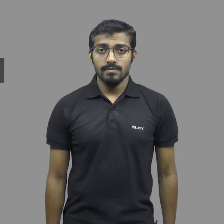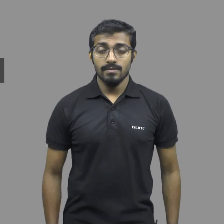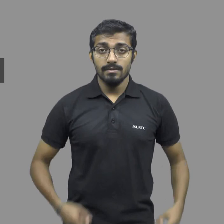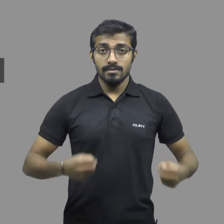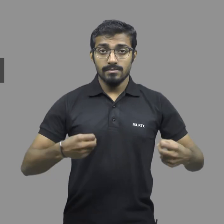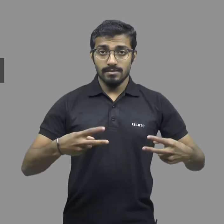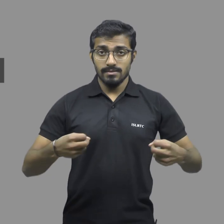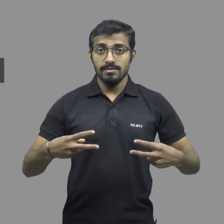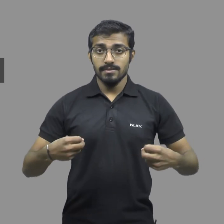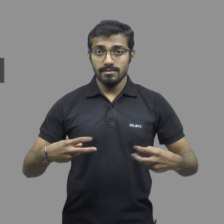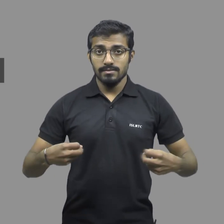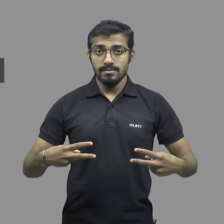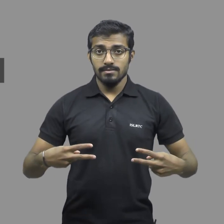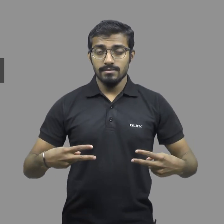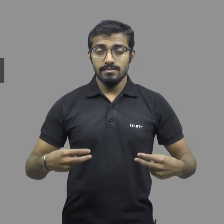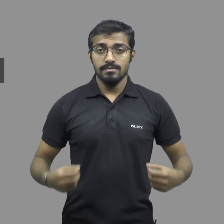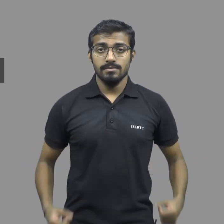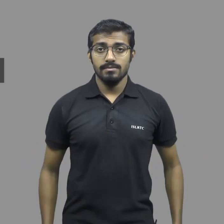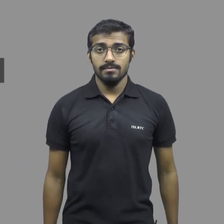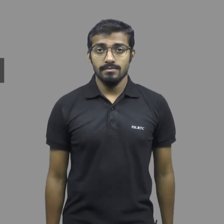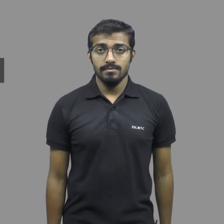Subtitles